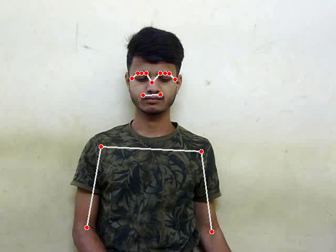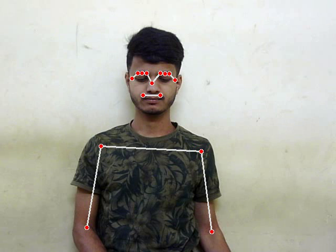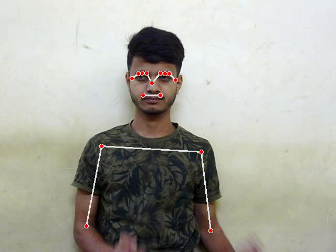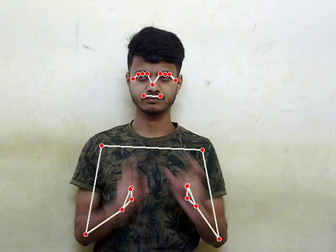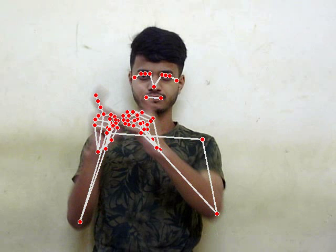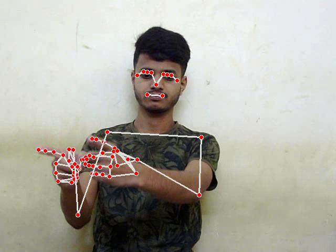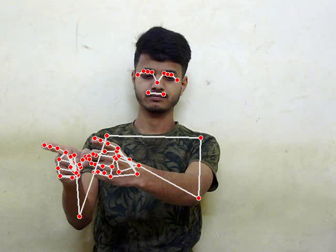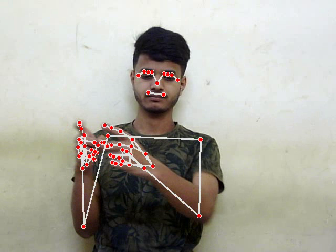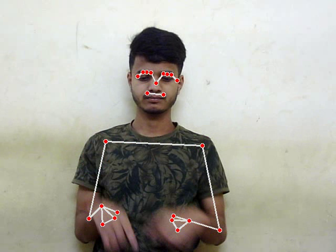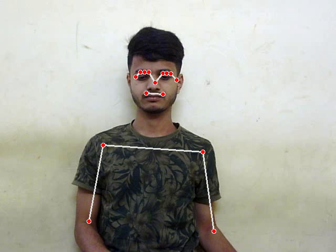go